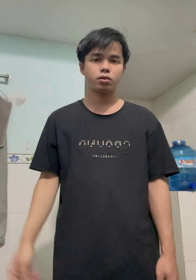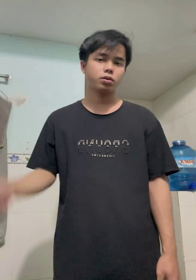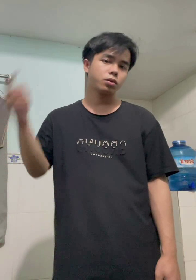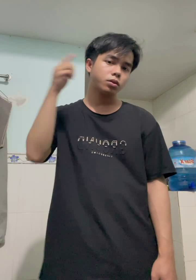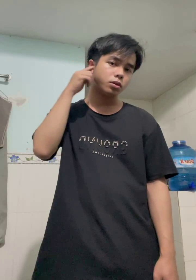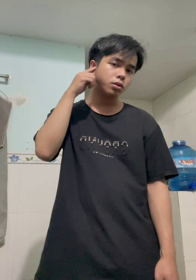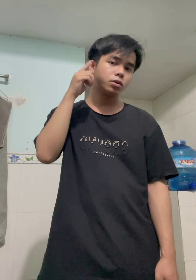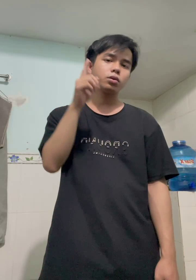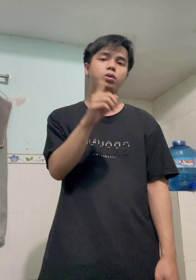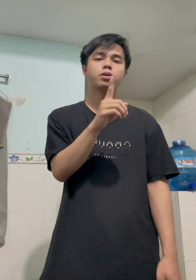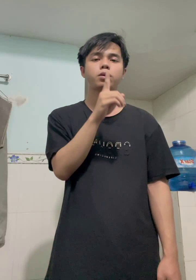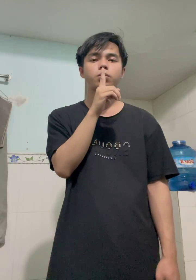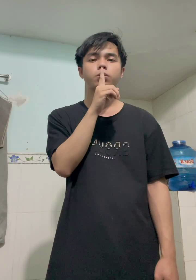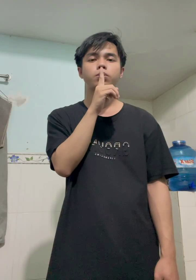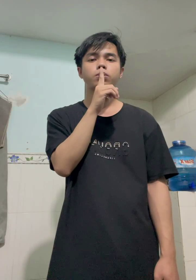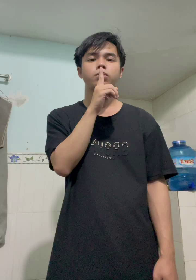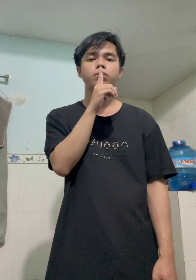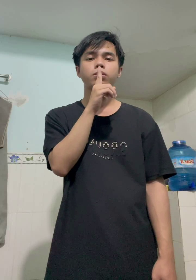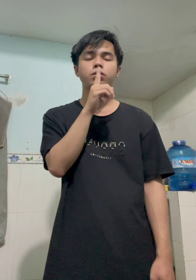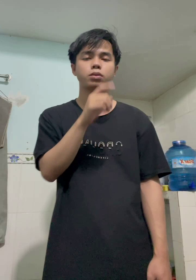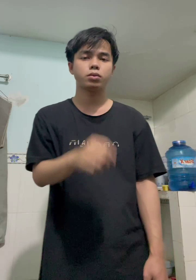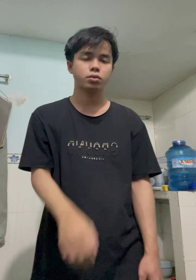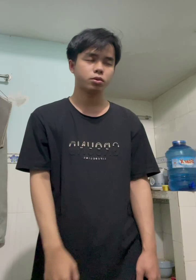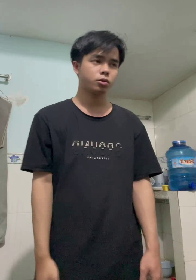diec